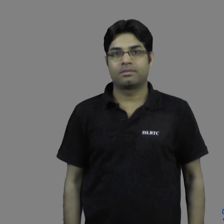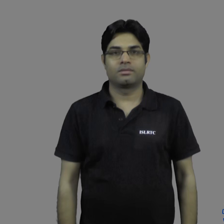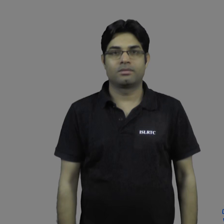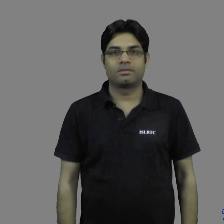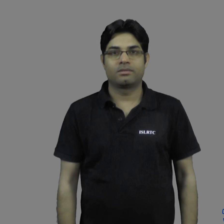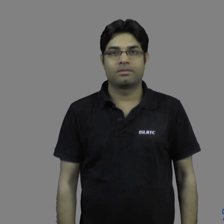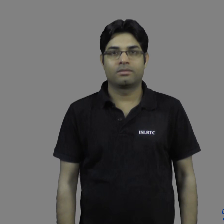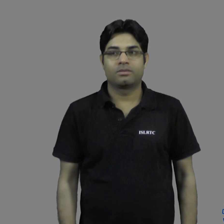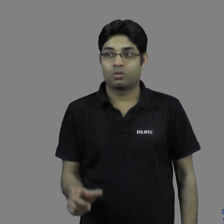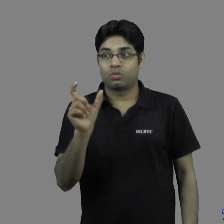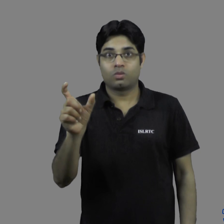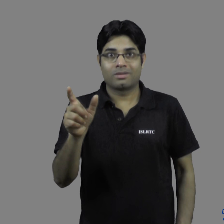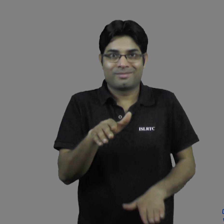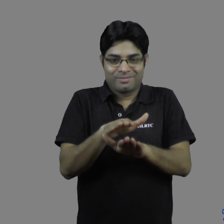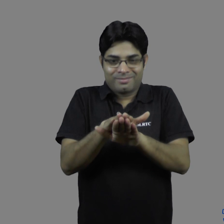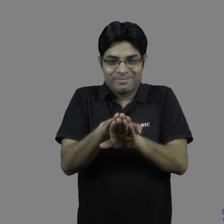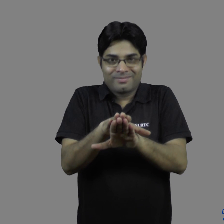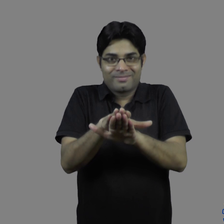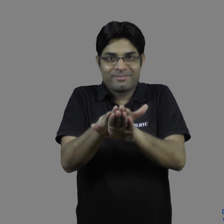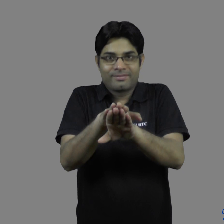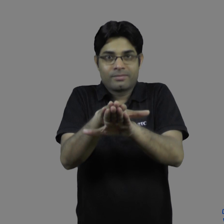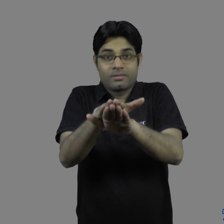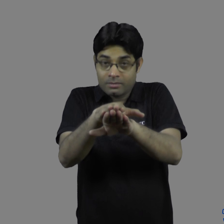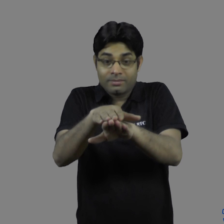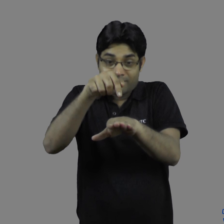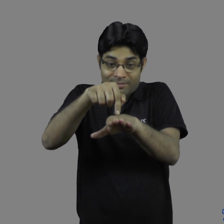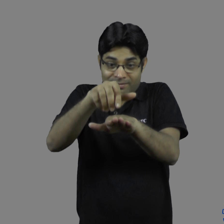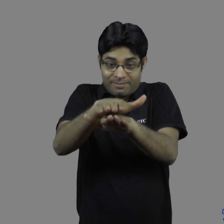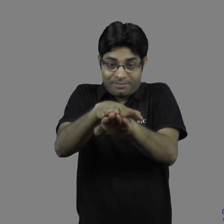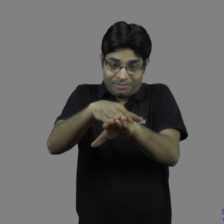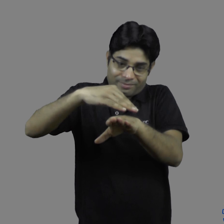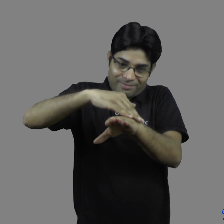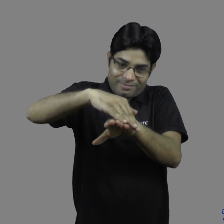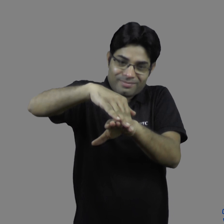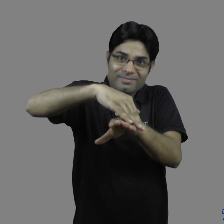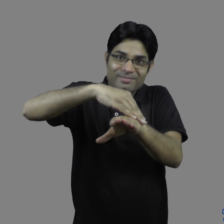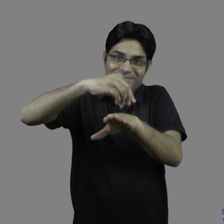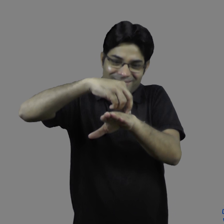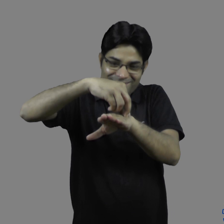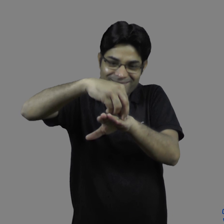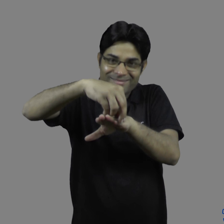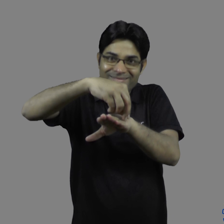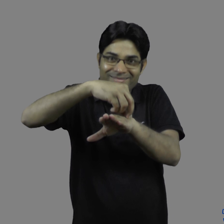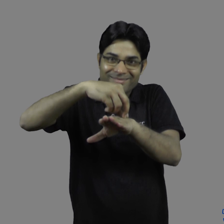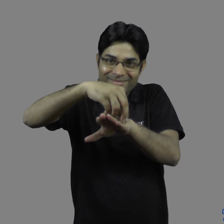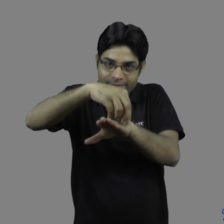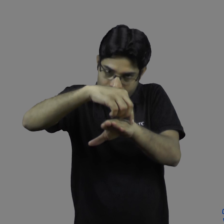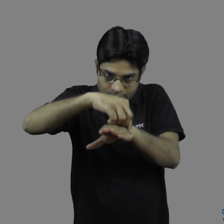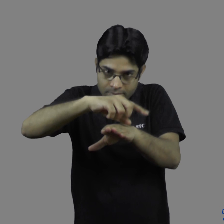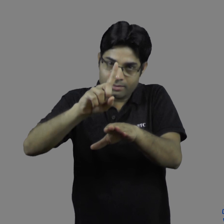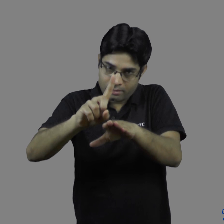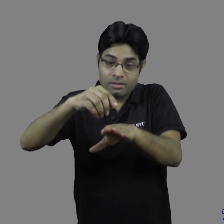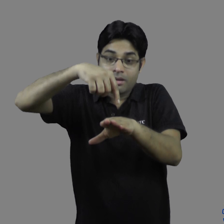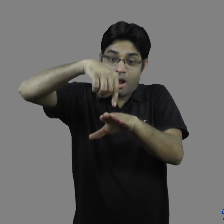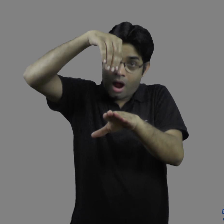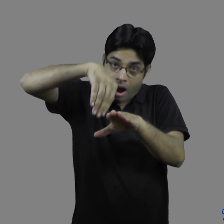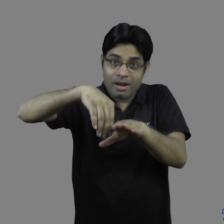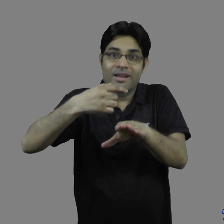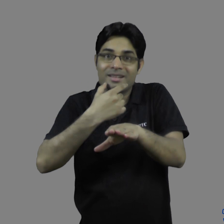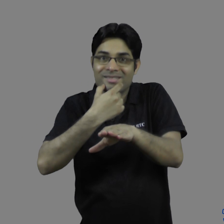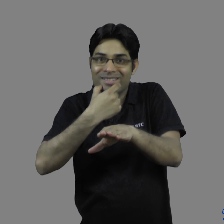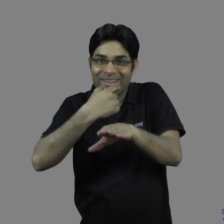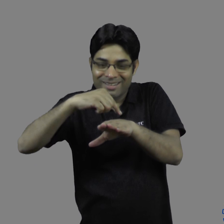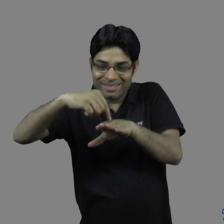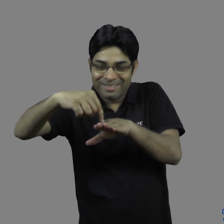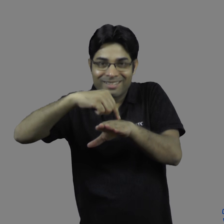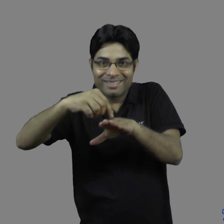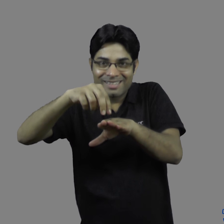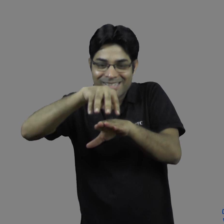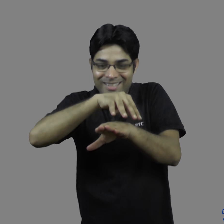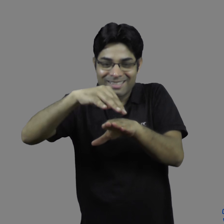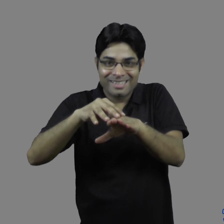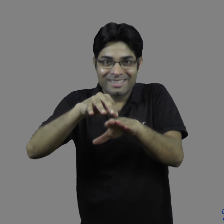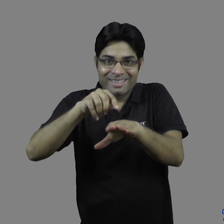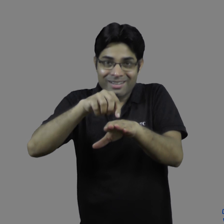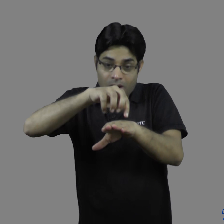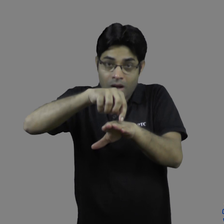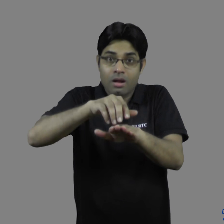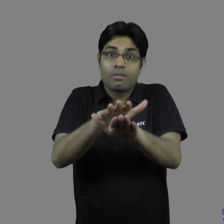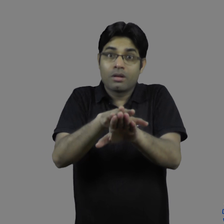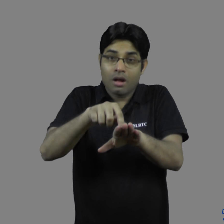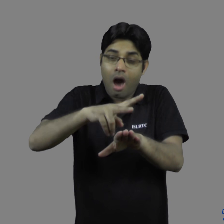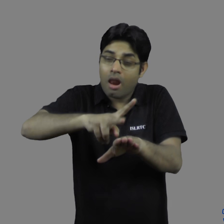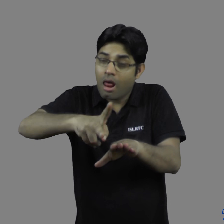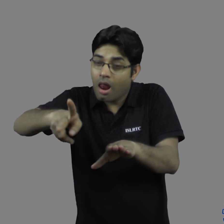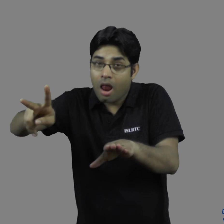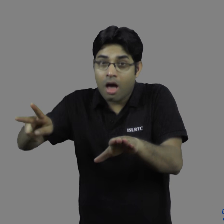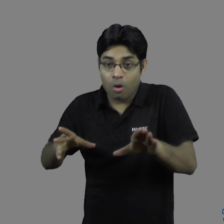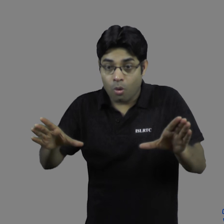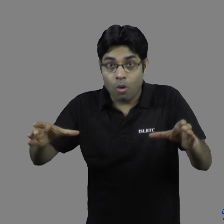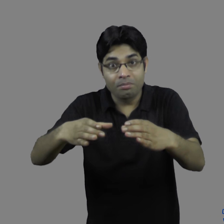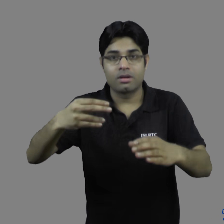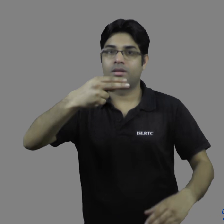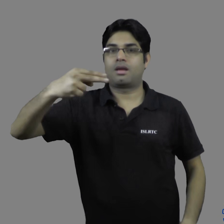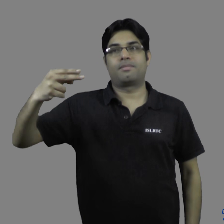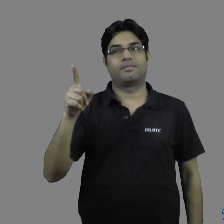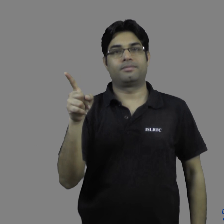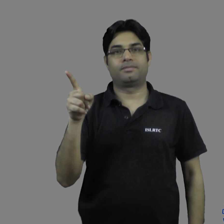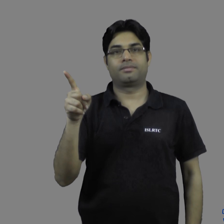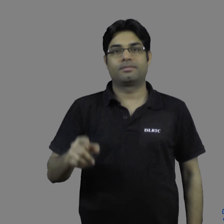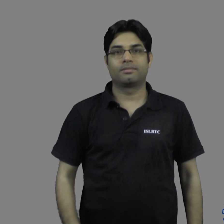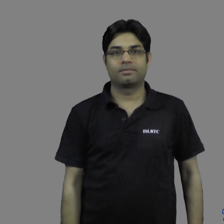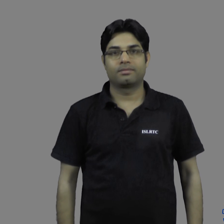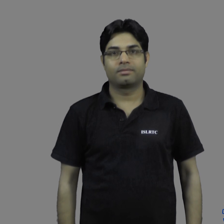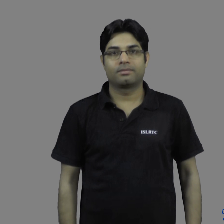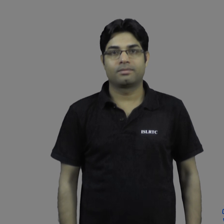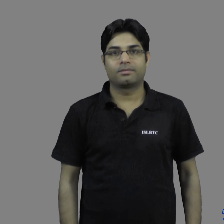Cat Fish